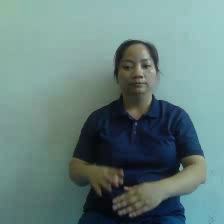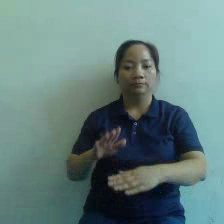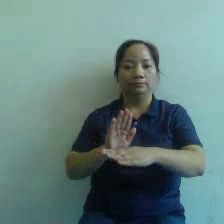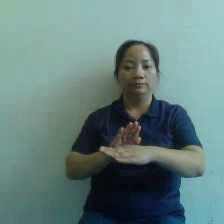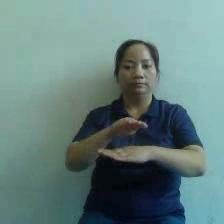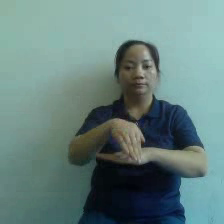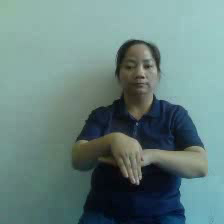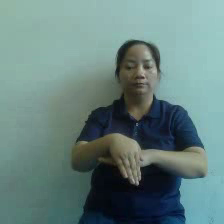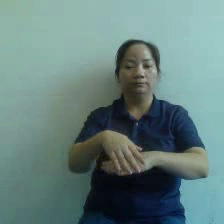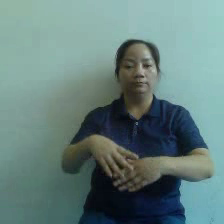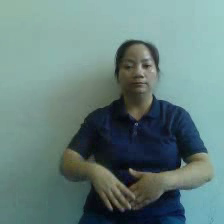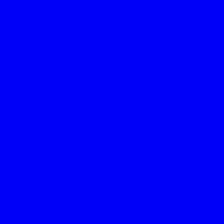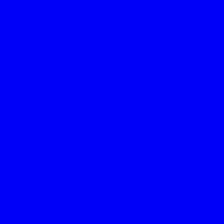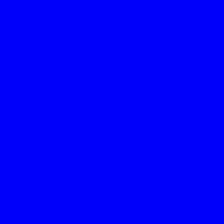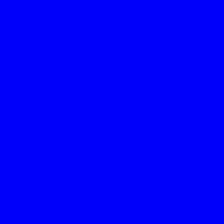Chiều